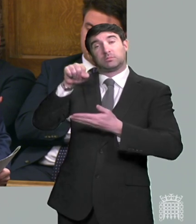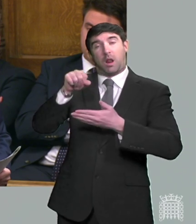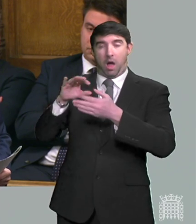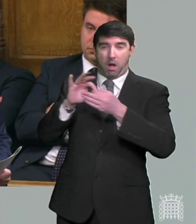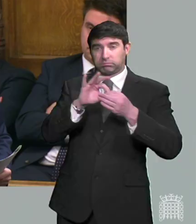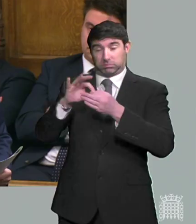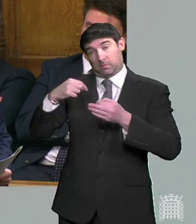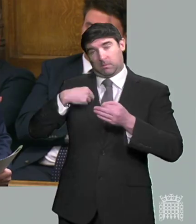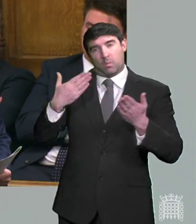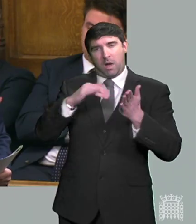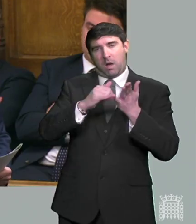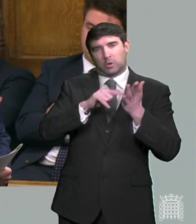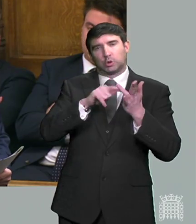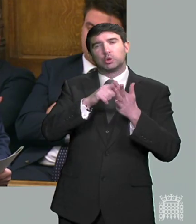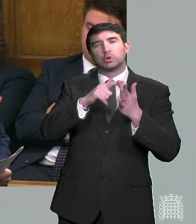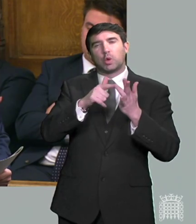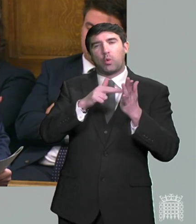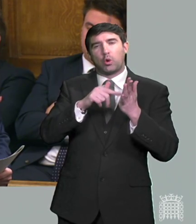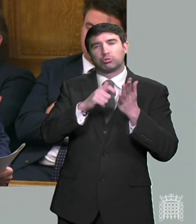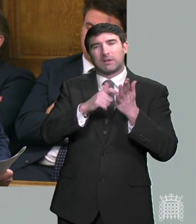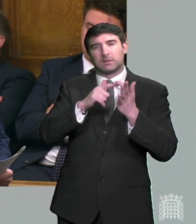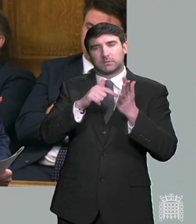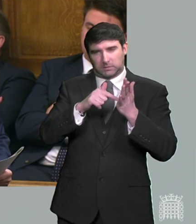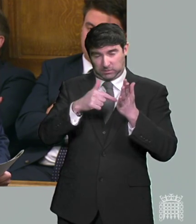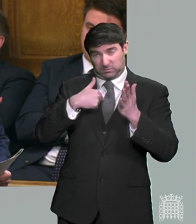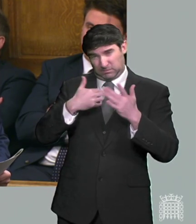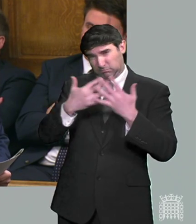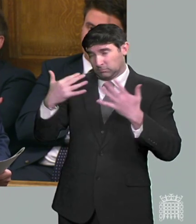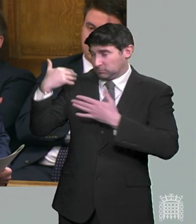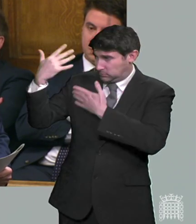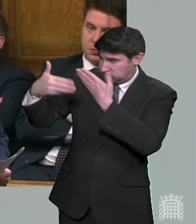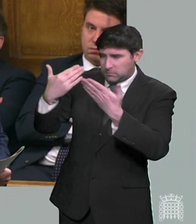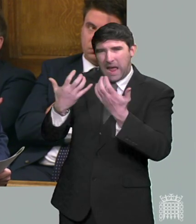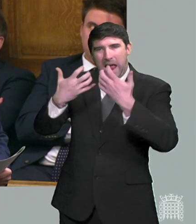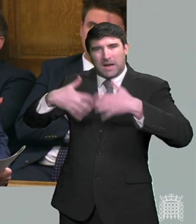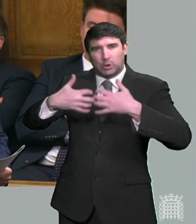Stoke-on-Trent has a wide range of manufacturing fabrication and engineering excellence.